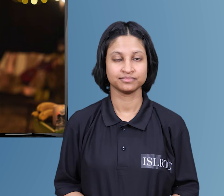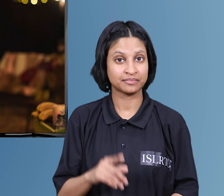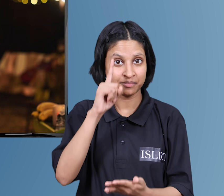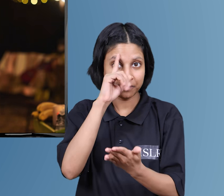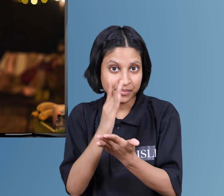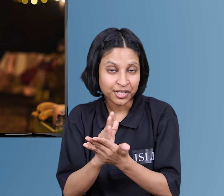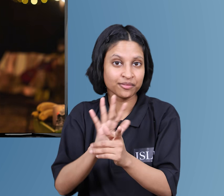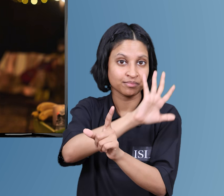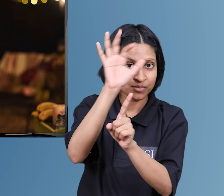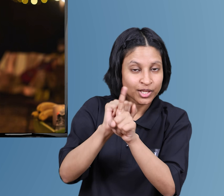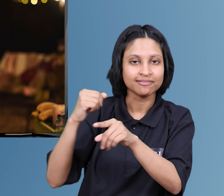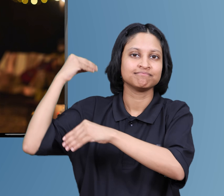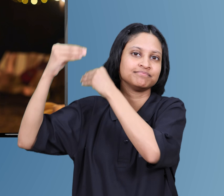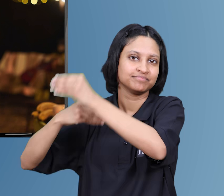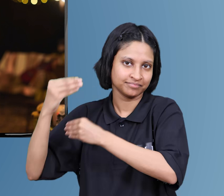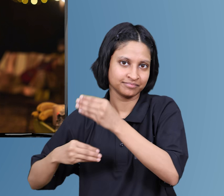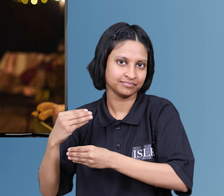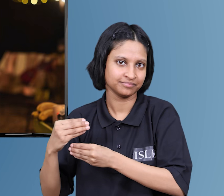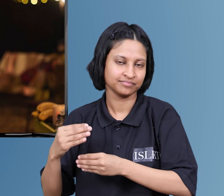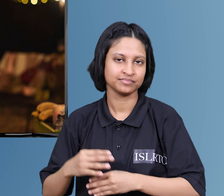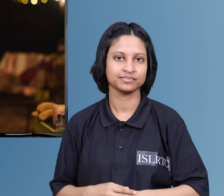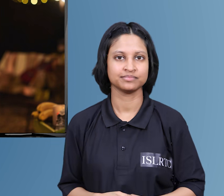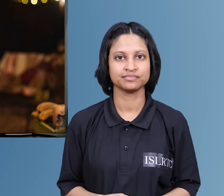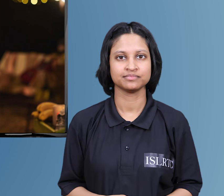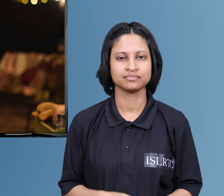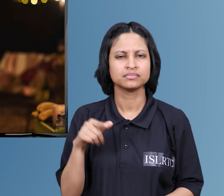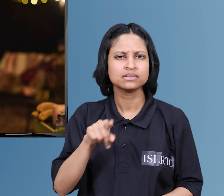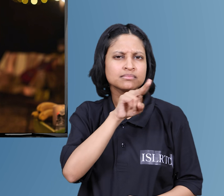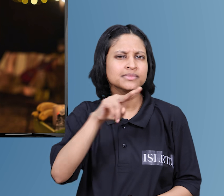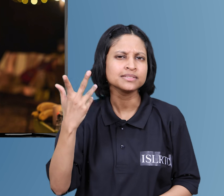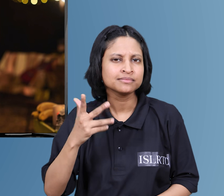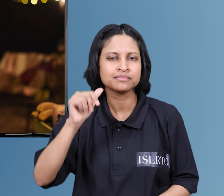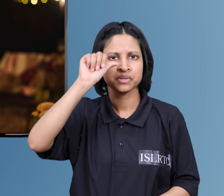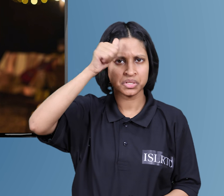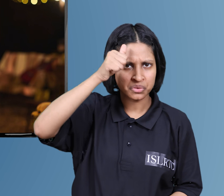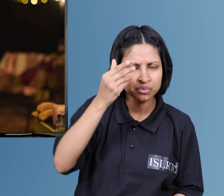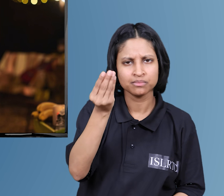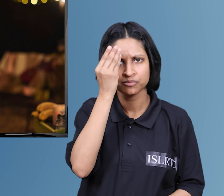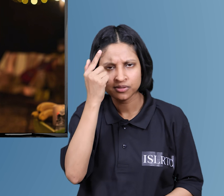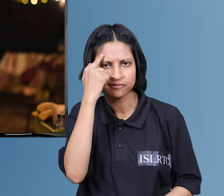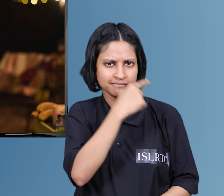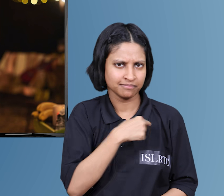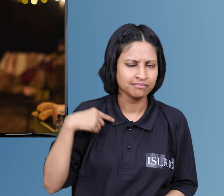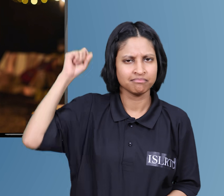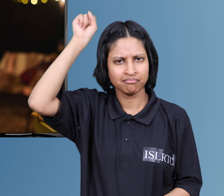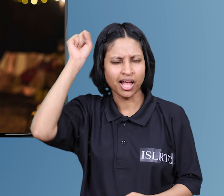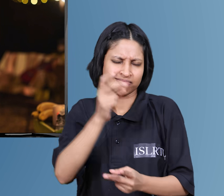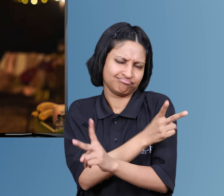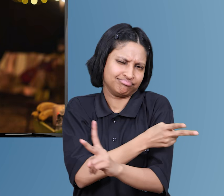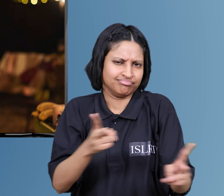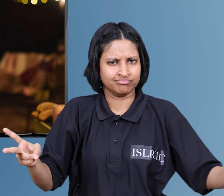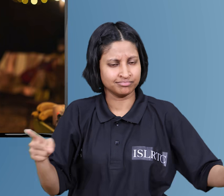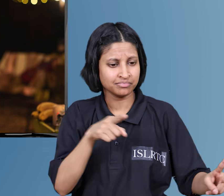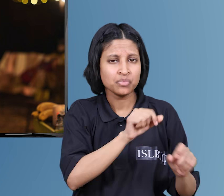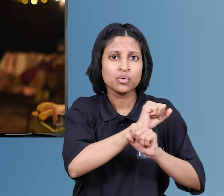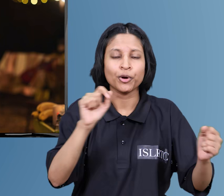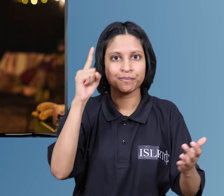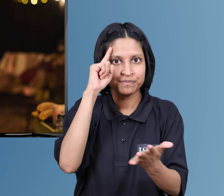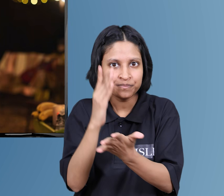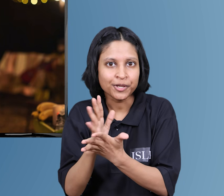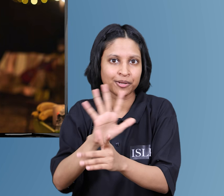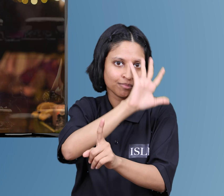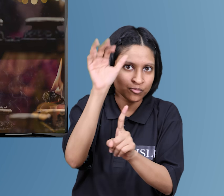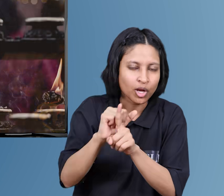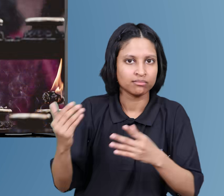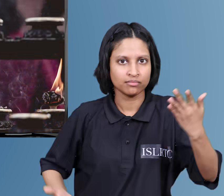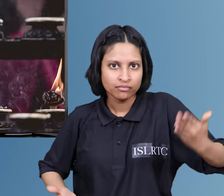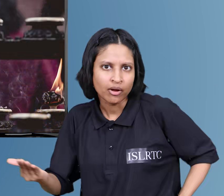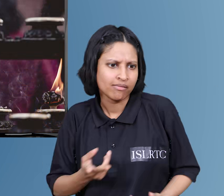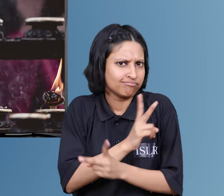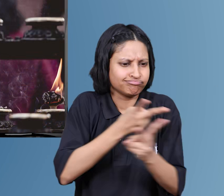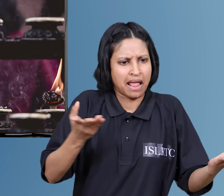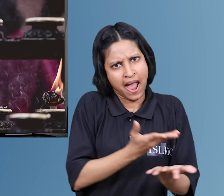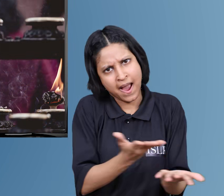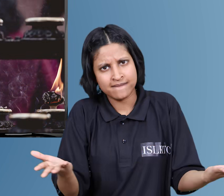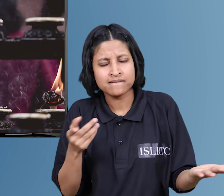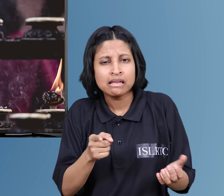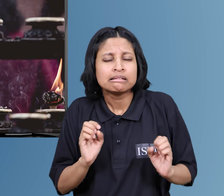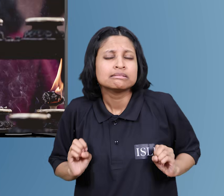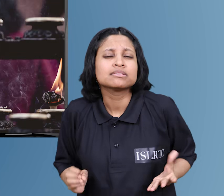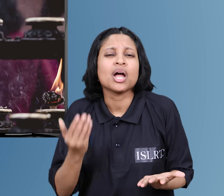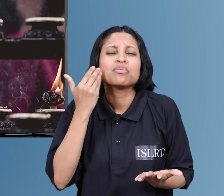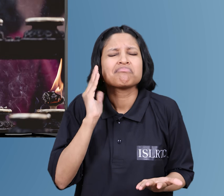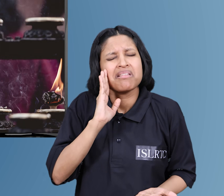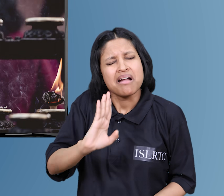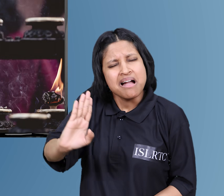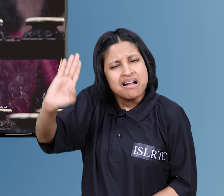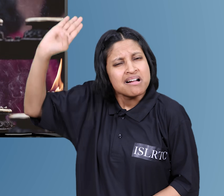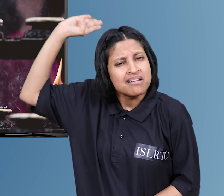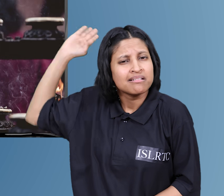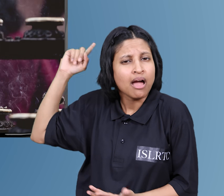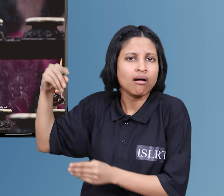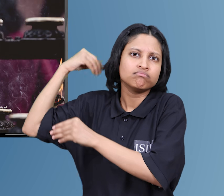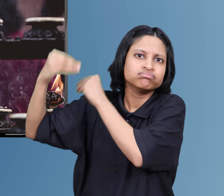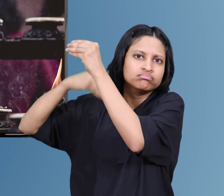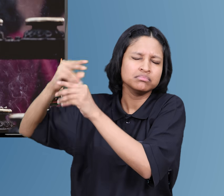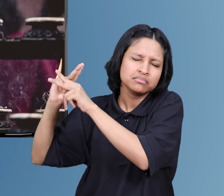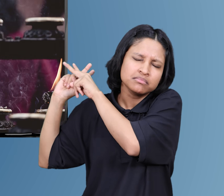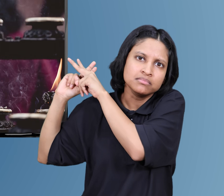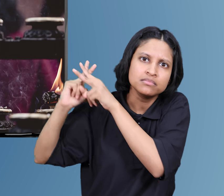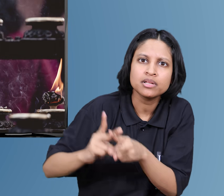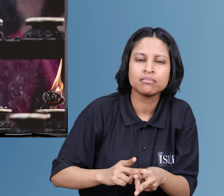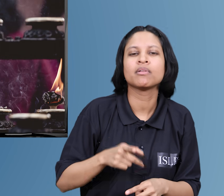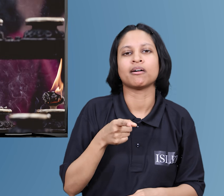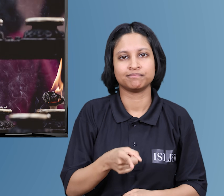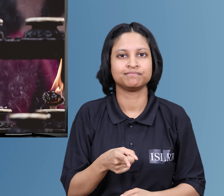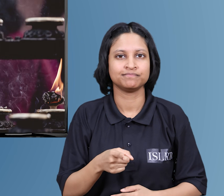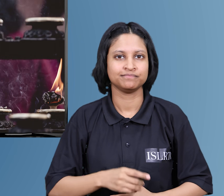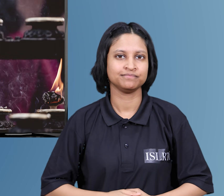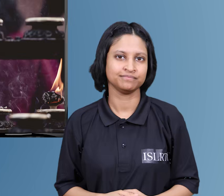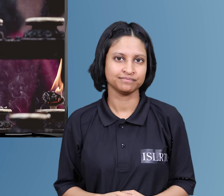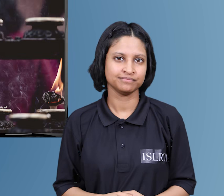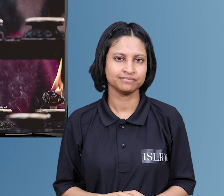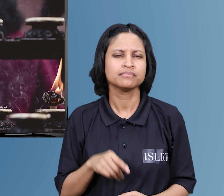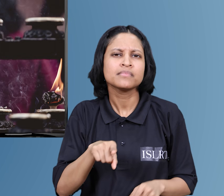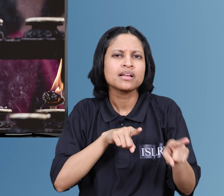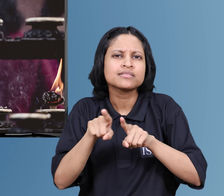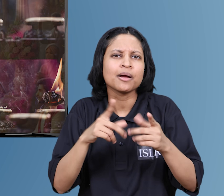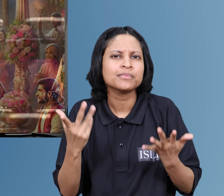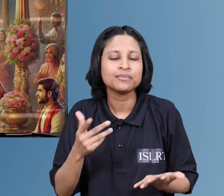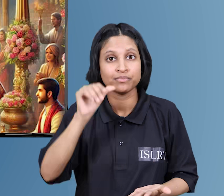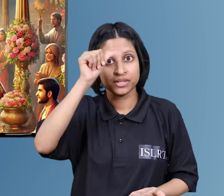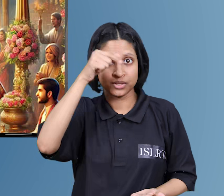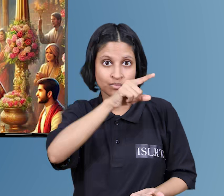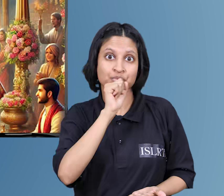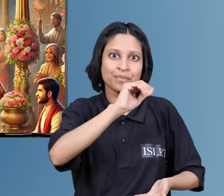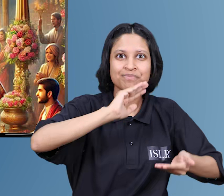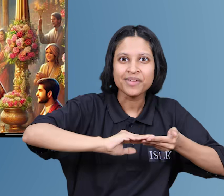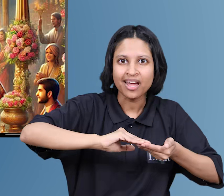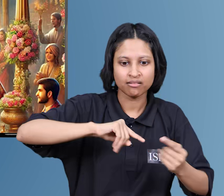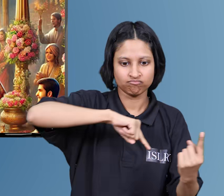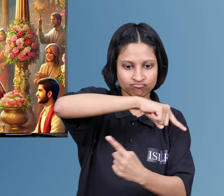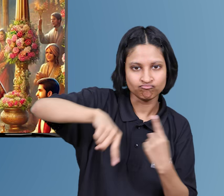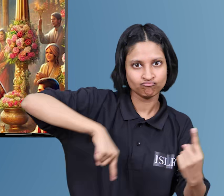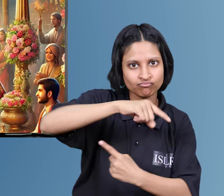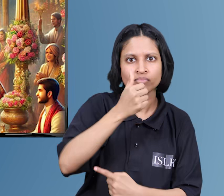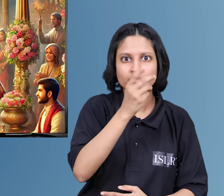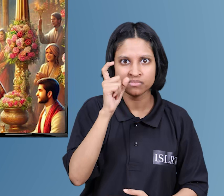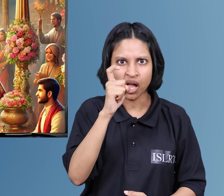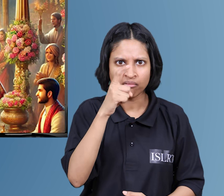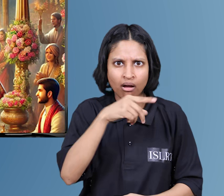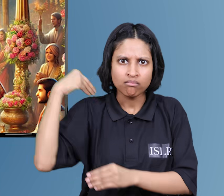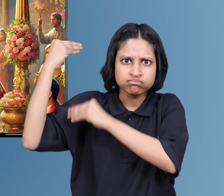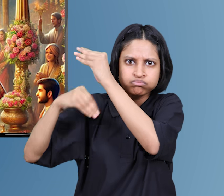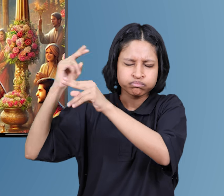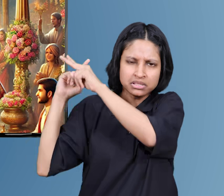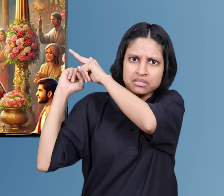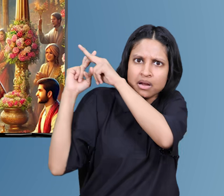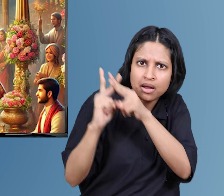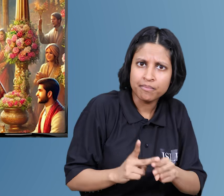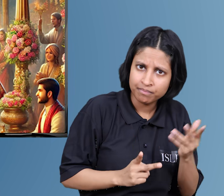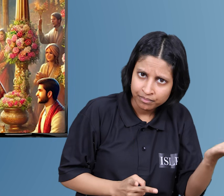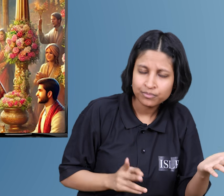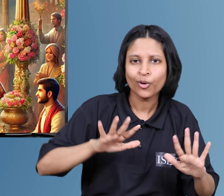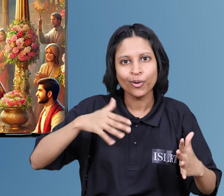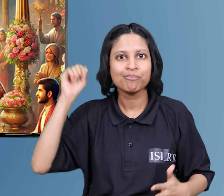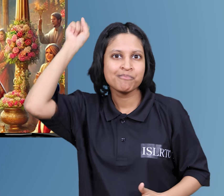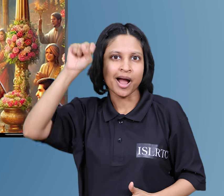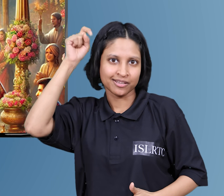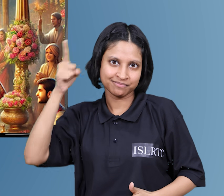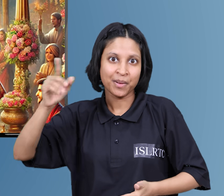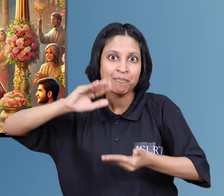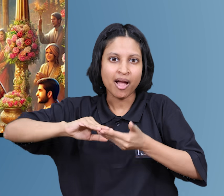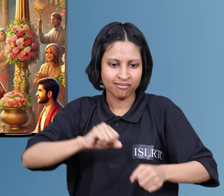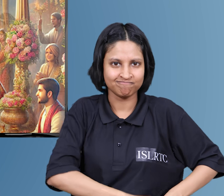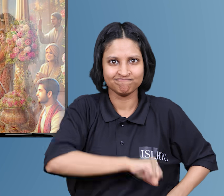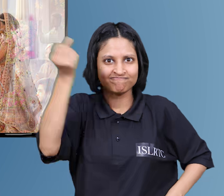Ritual A series of actions or type of behavior regularly and invariably followed by someone, often with religious or cultural significance. the Hindus have a ritual of the bride and groom taking 7 rounds around a sacred fire during wedding ceremonies.